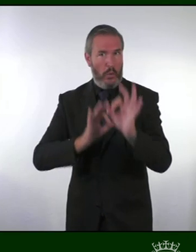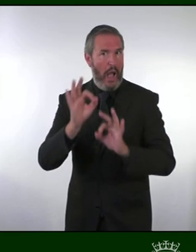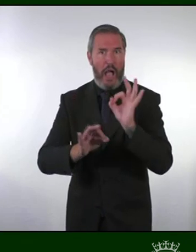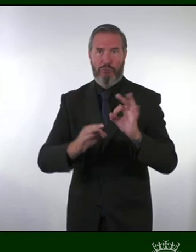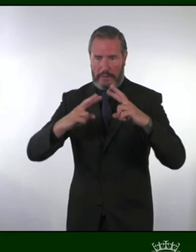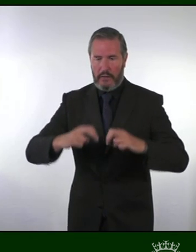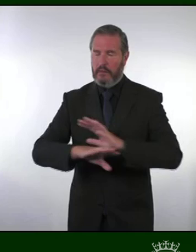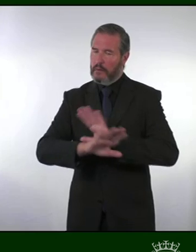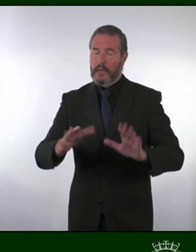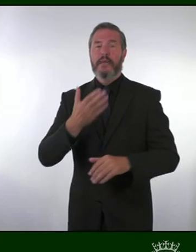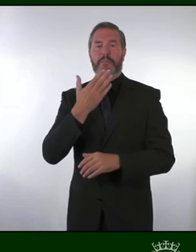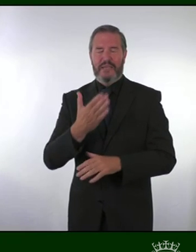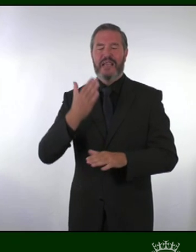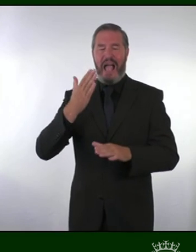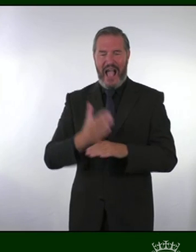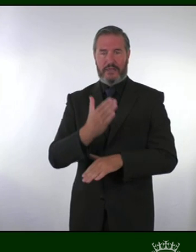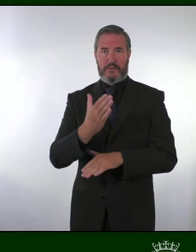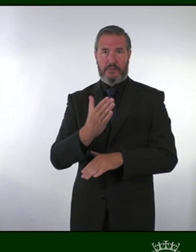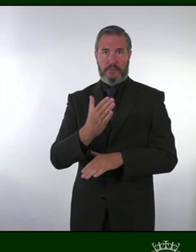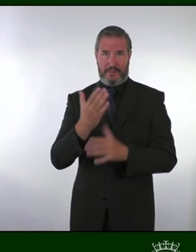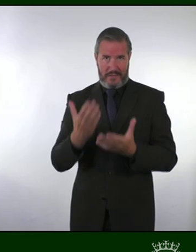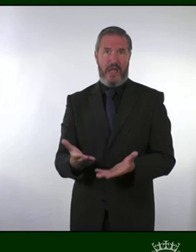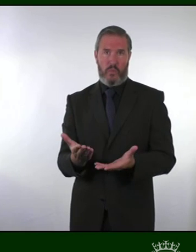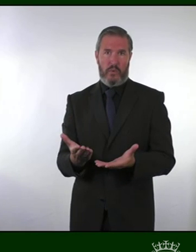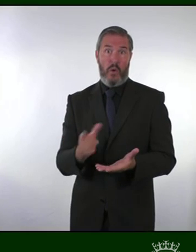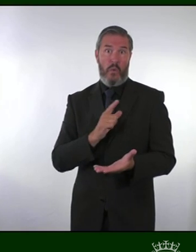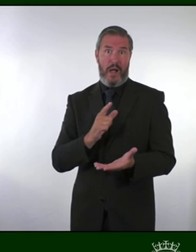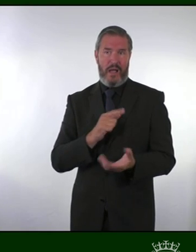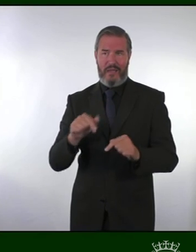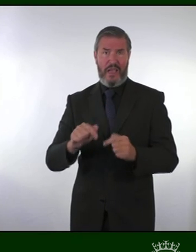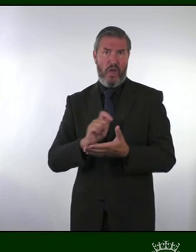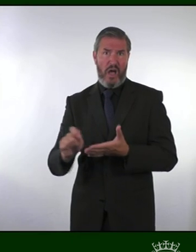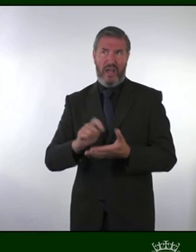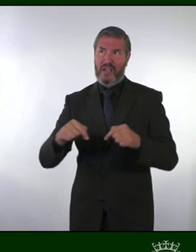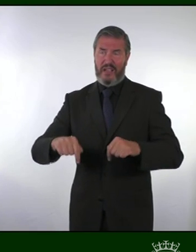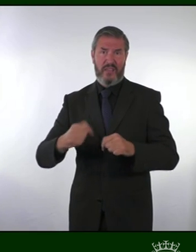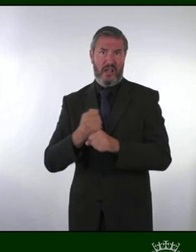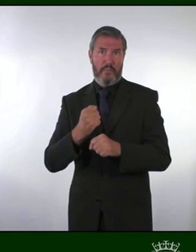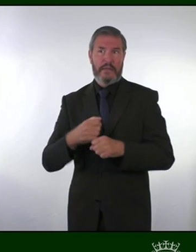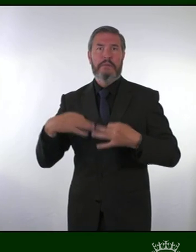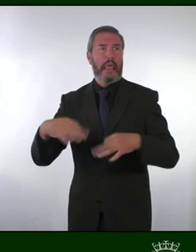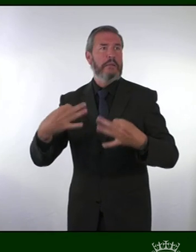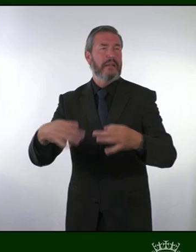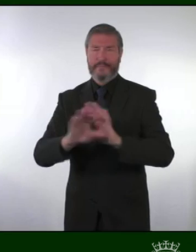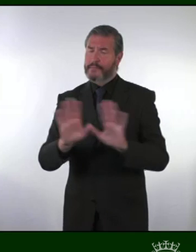We need action and an end to the endless Home Office obstruction and delay.